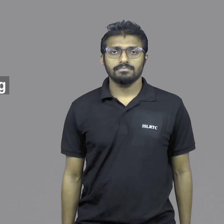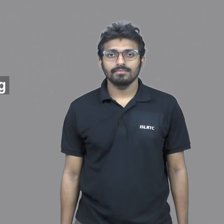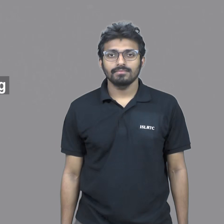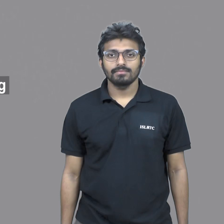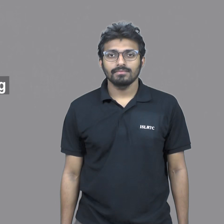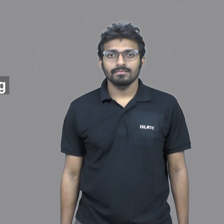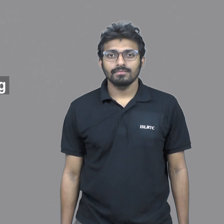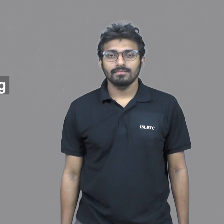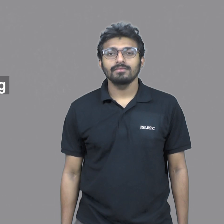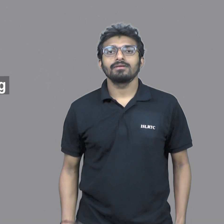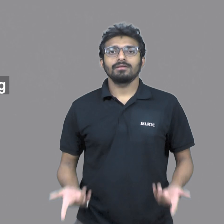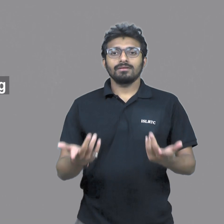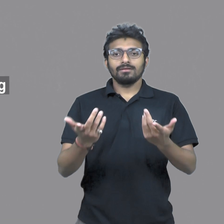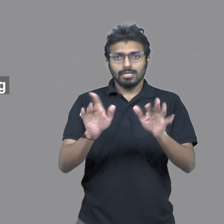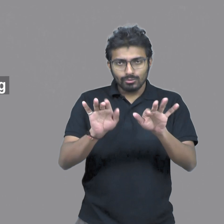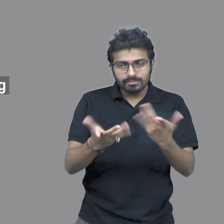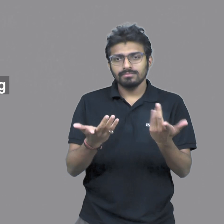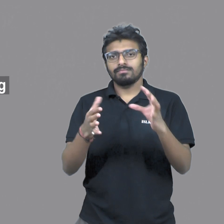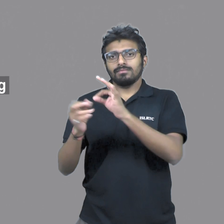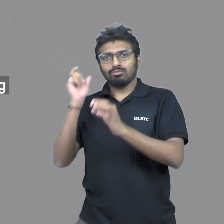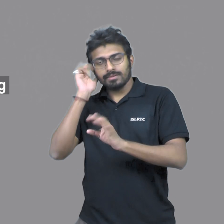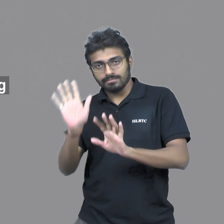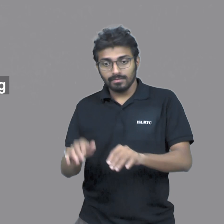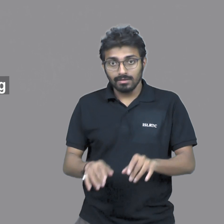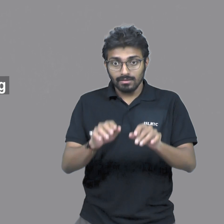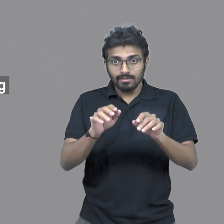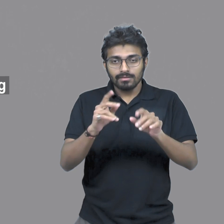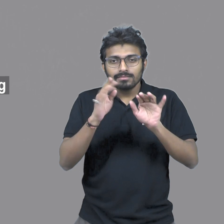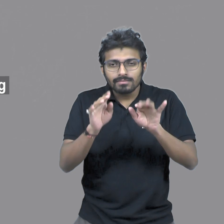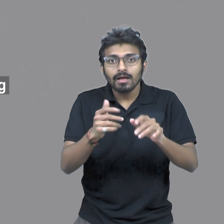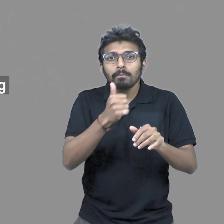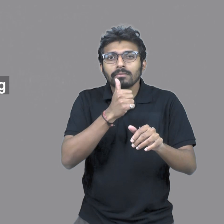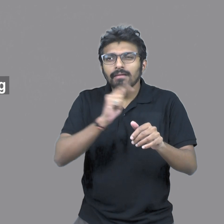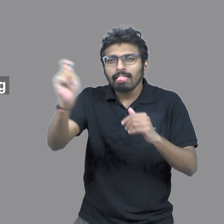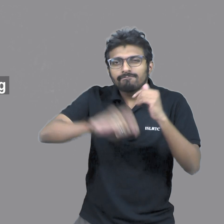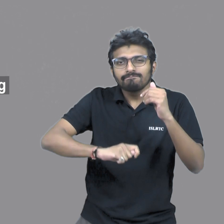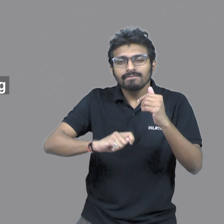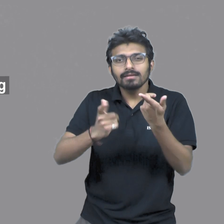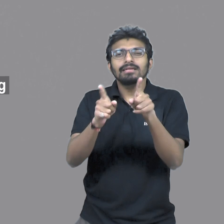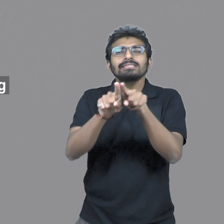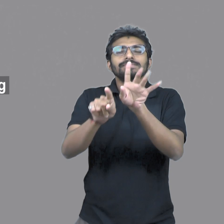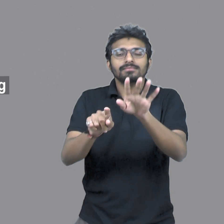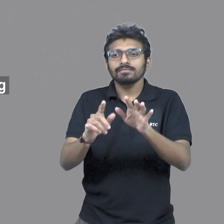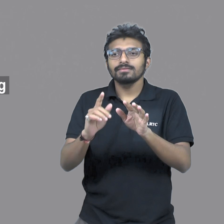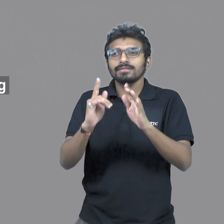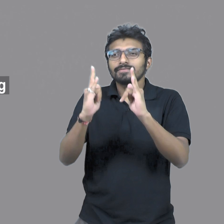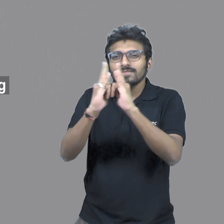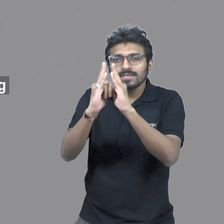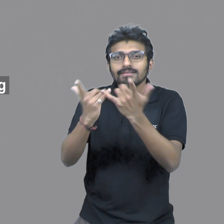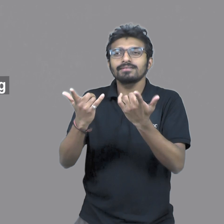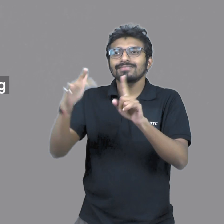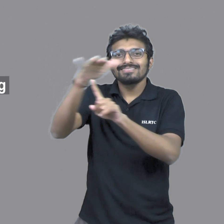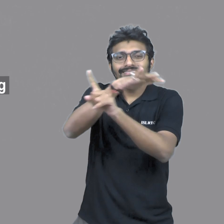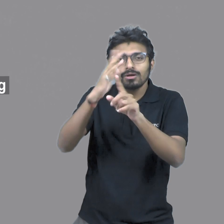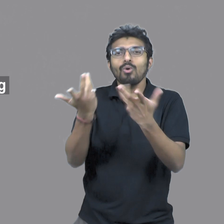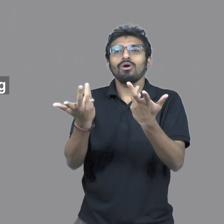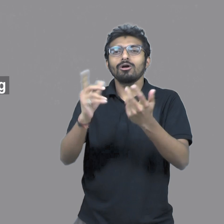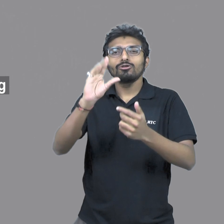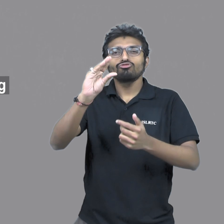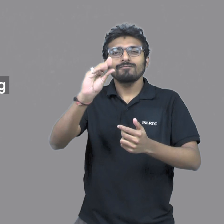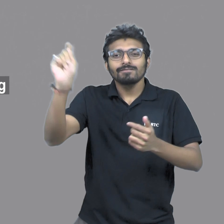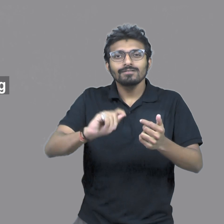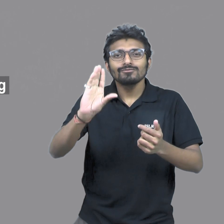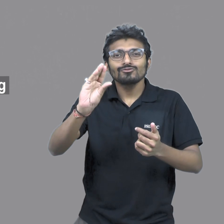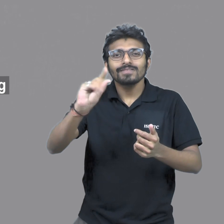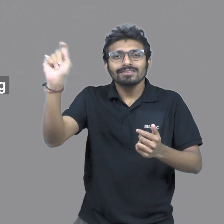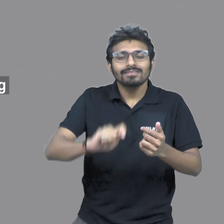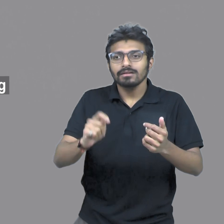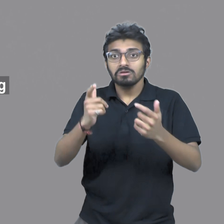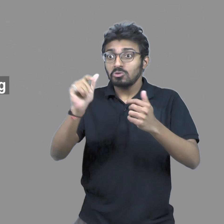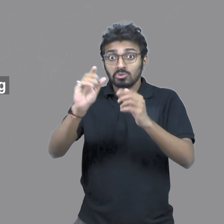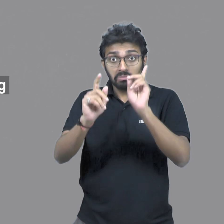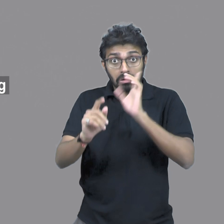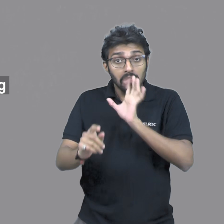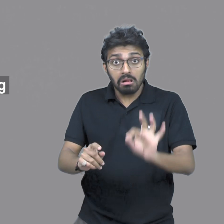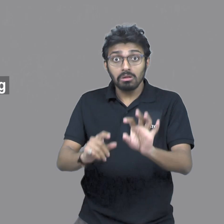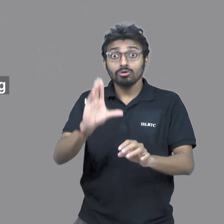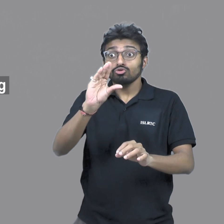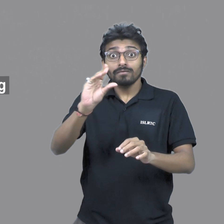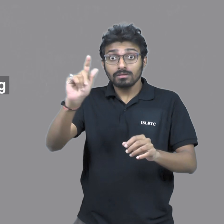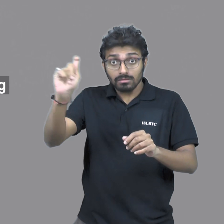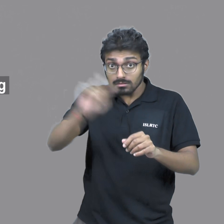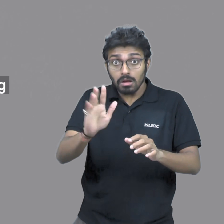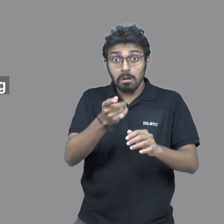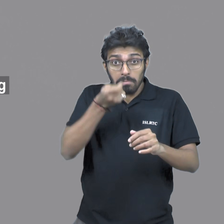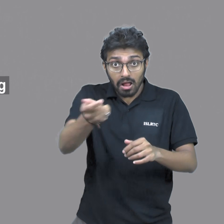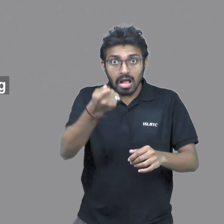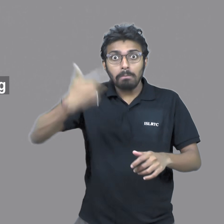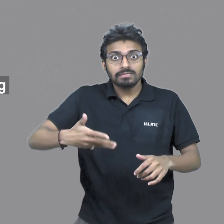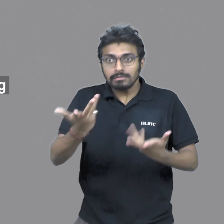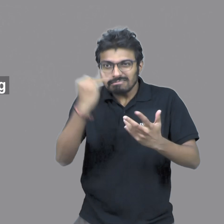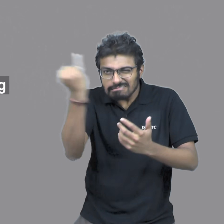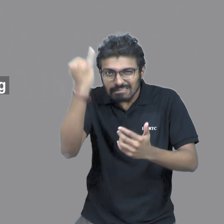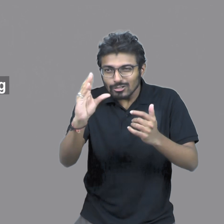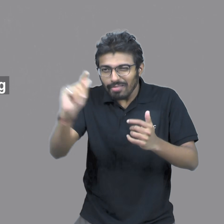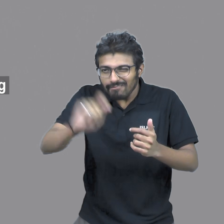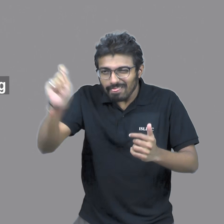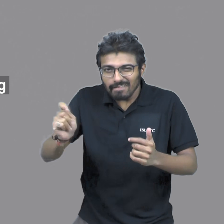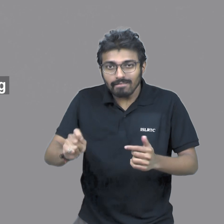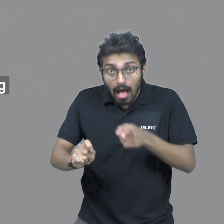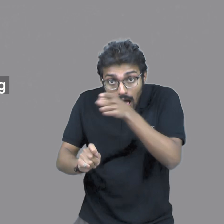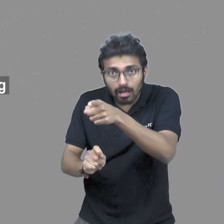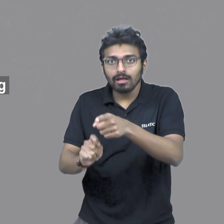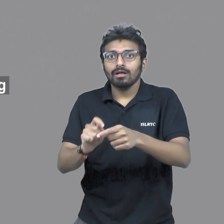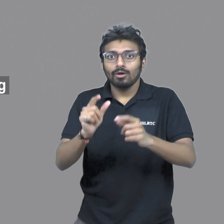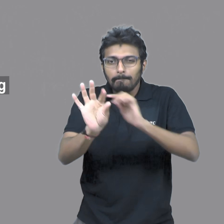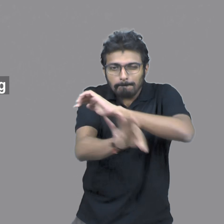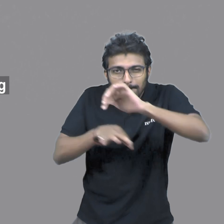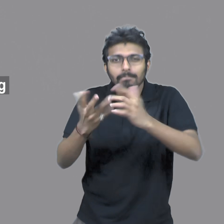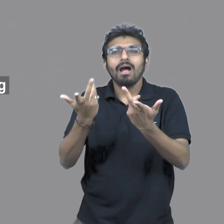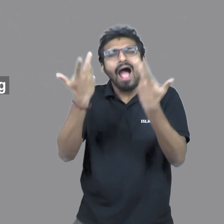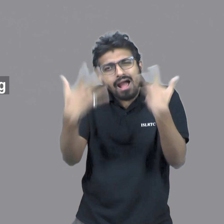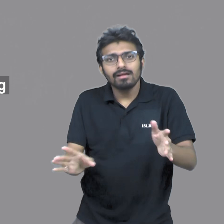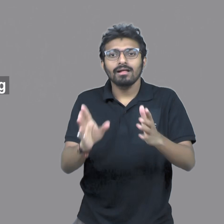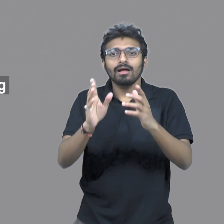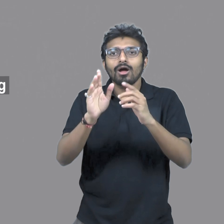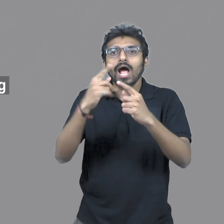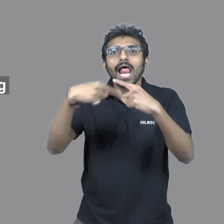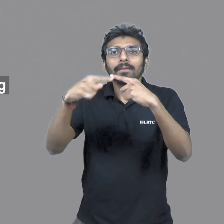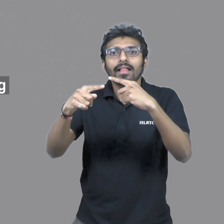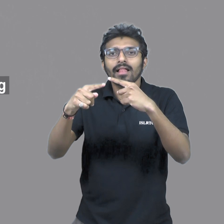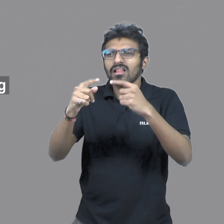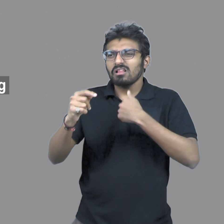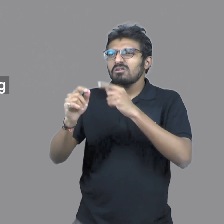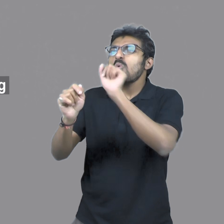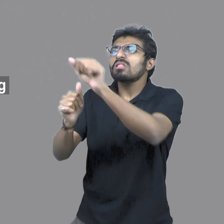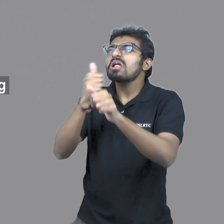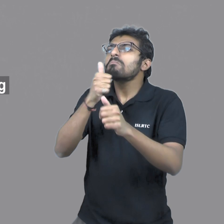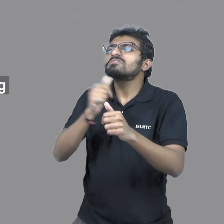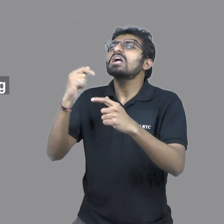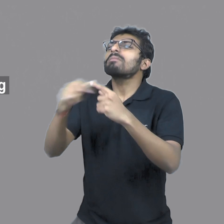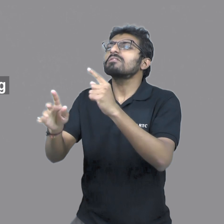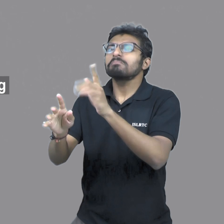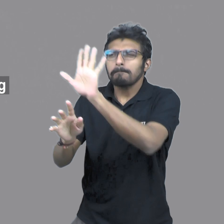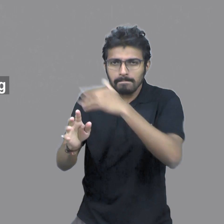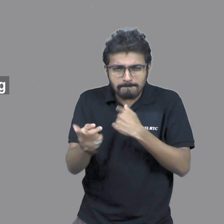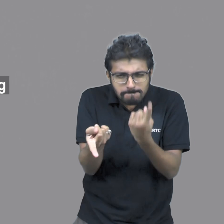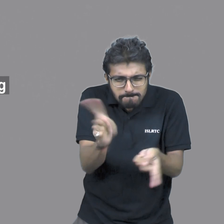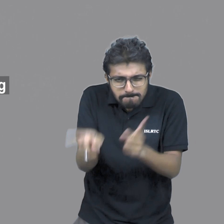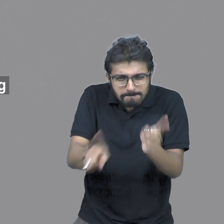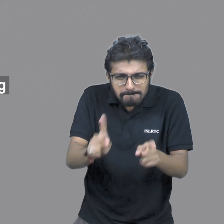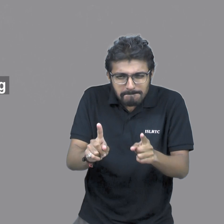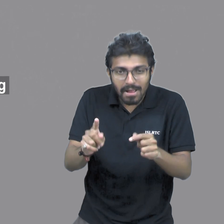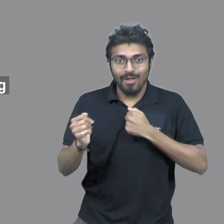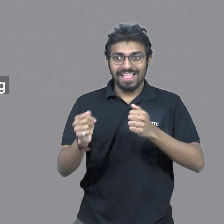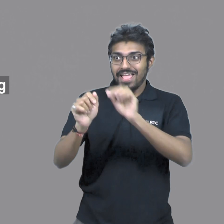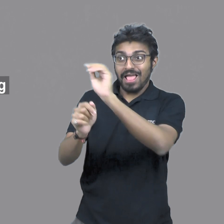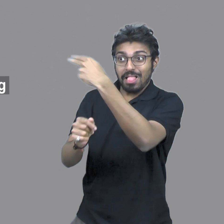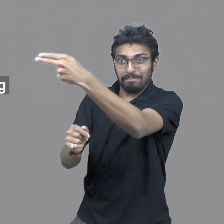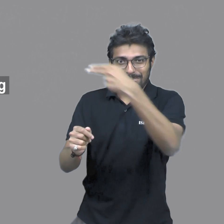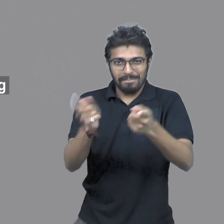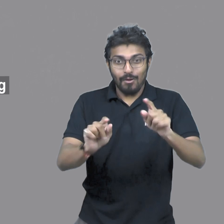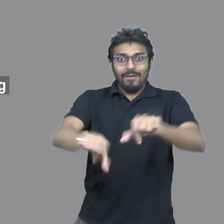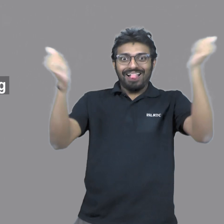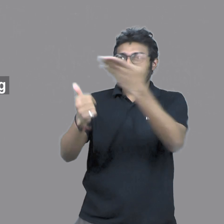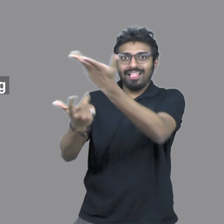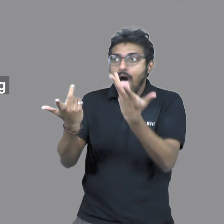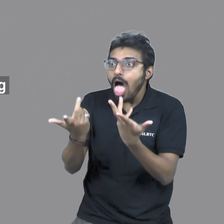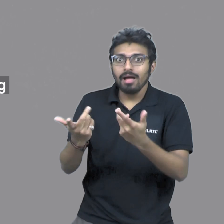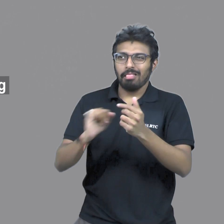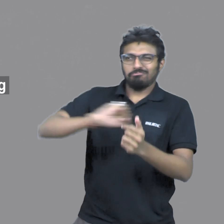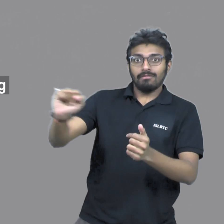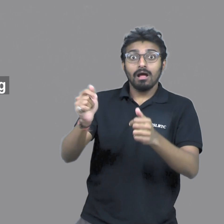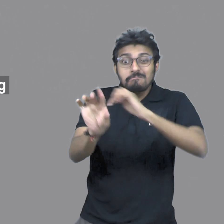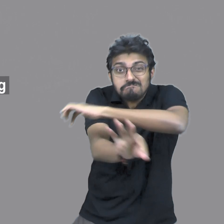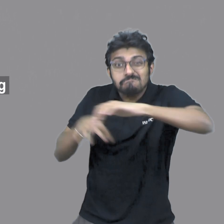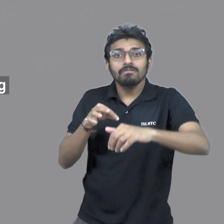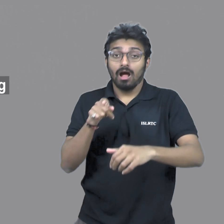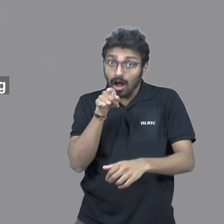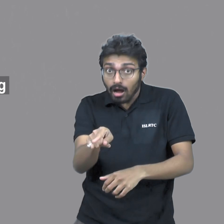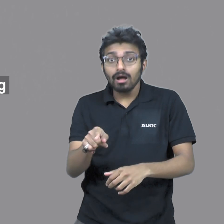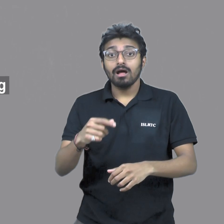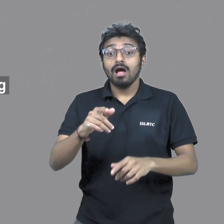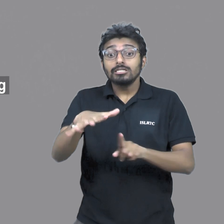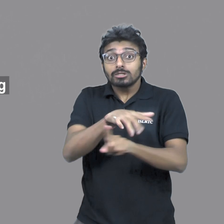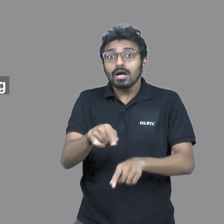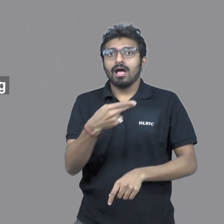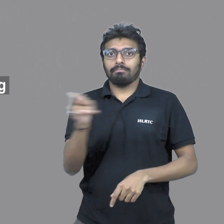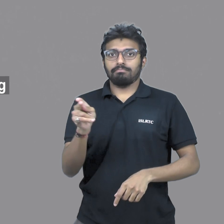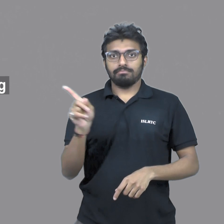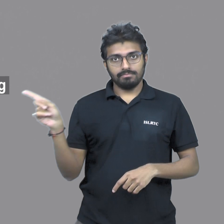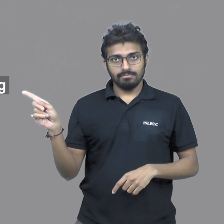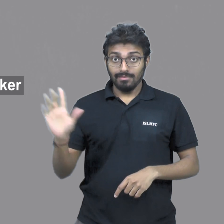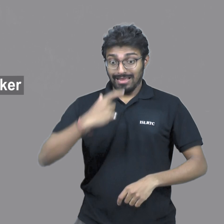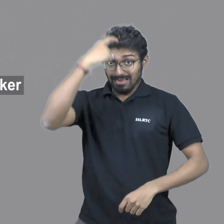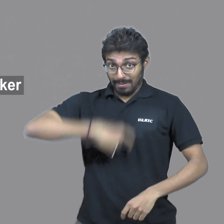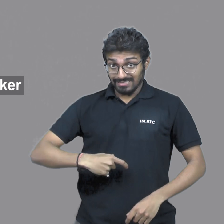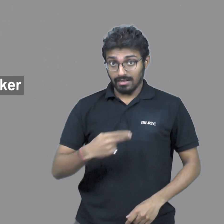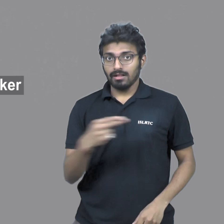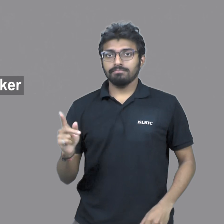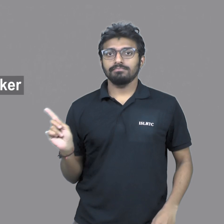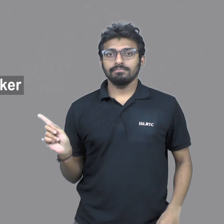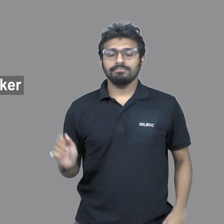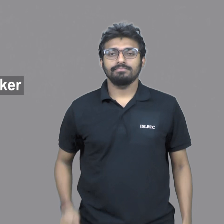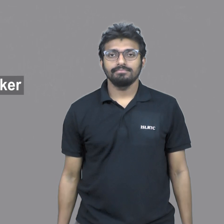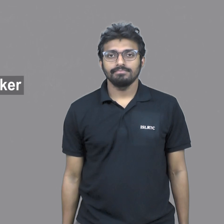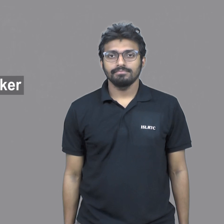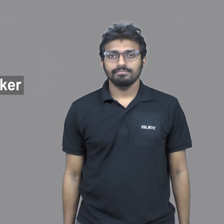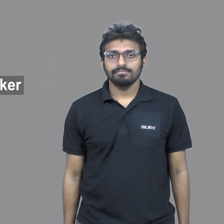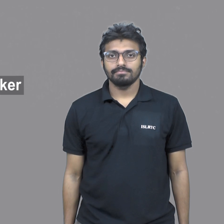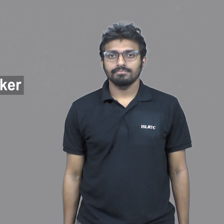Hacking Hacker